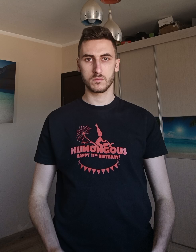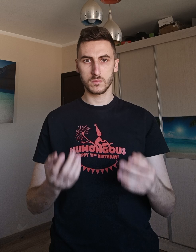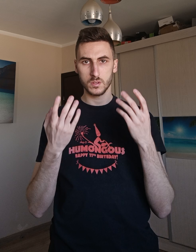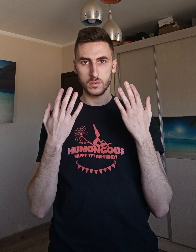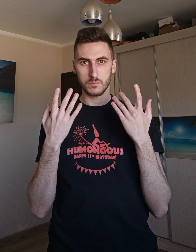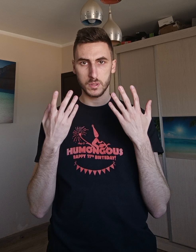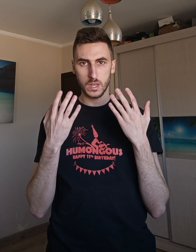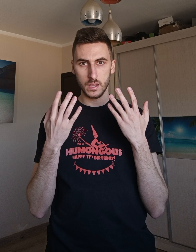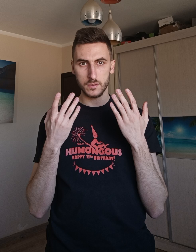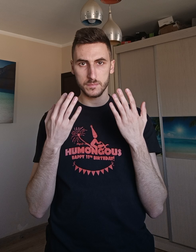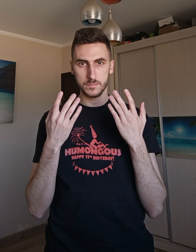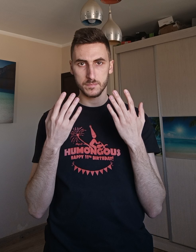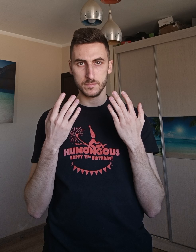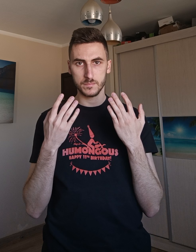מתי